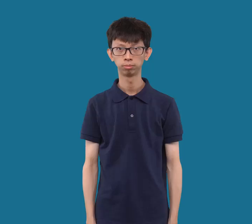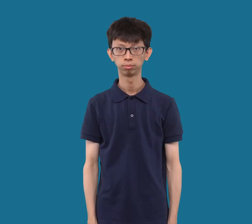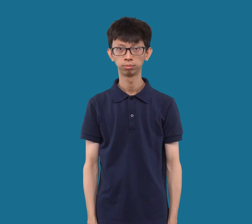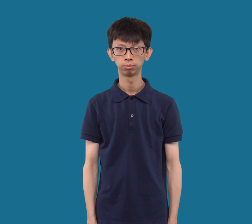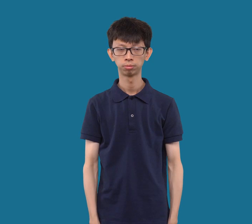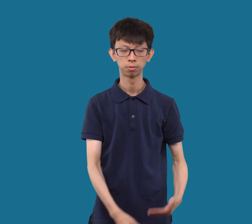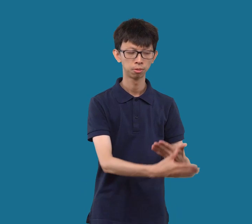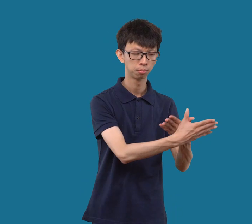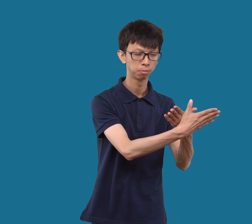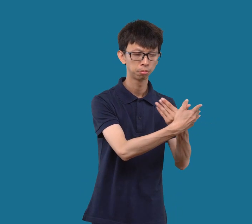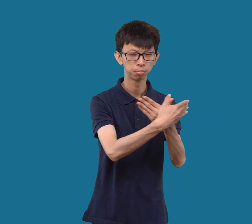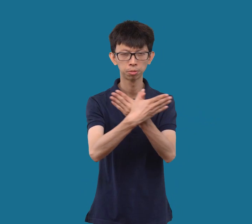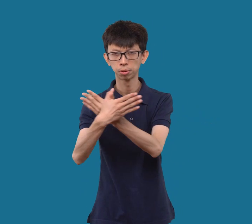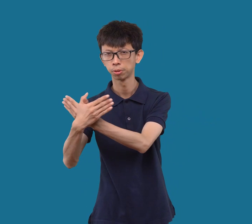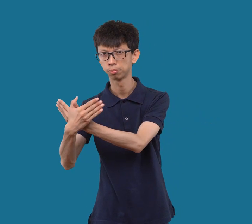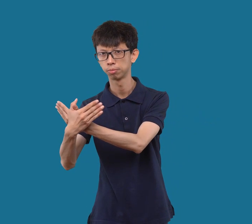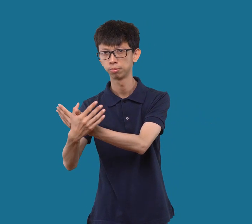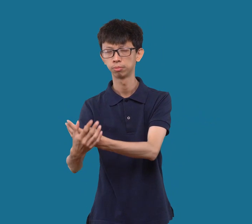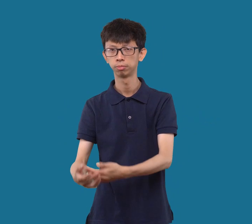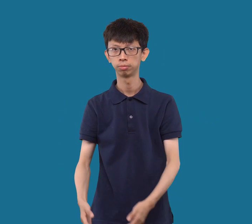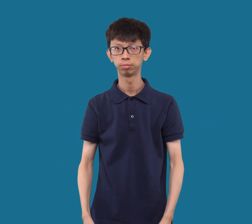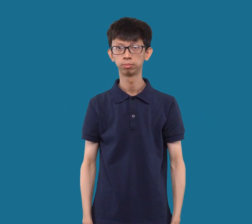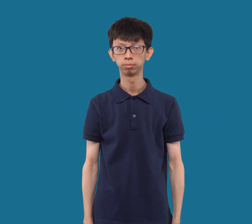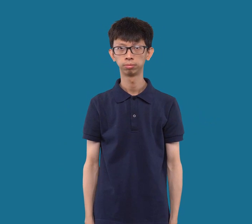đàn bướm